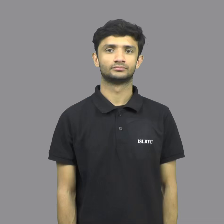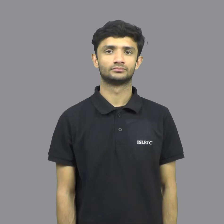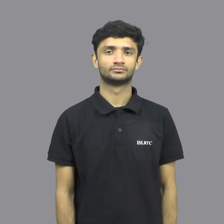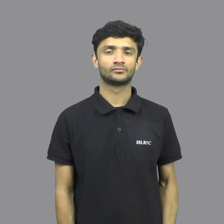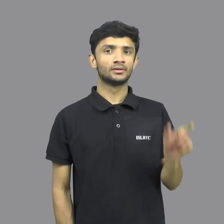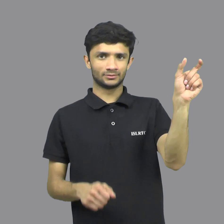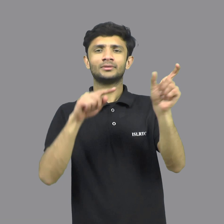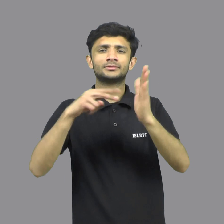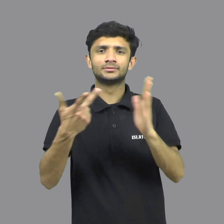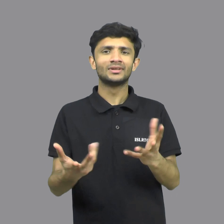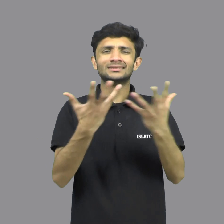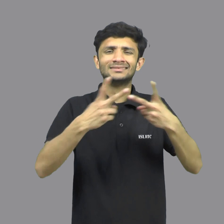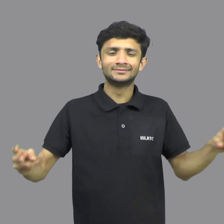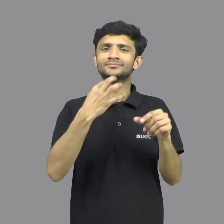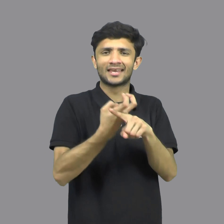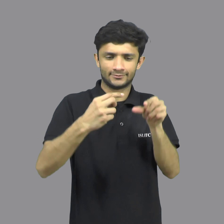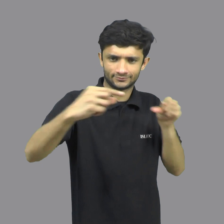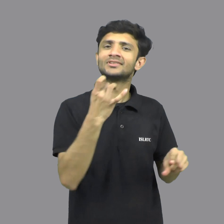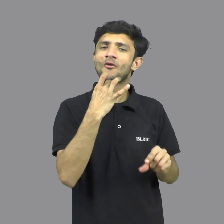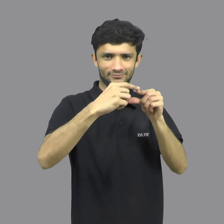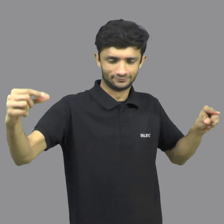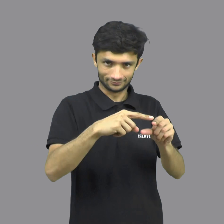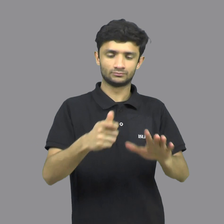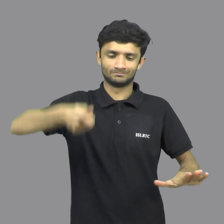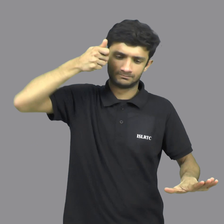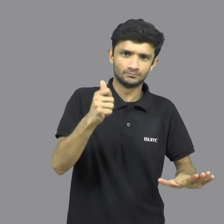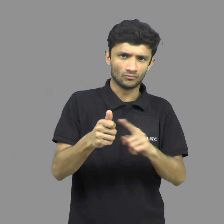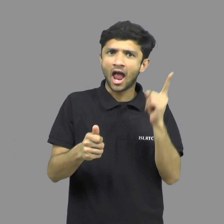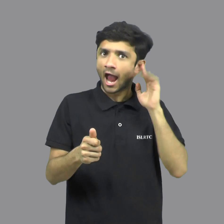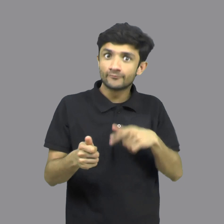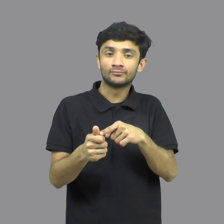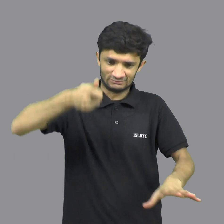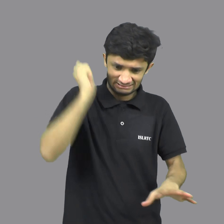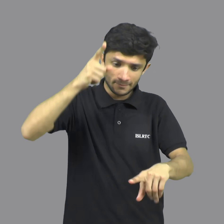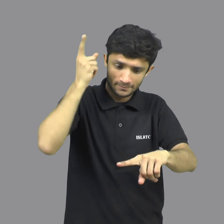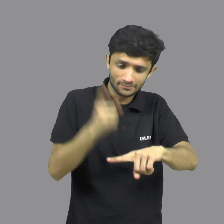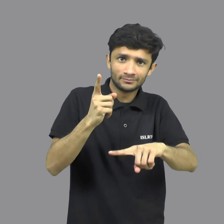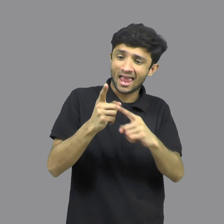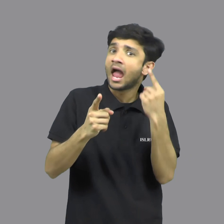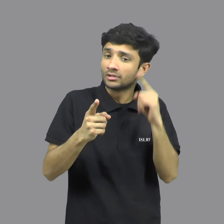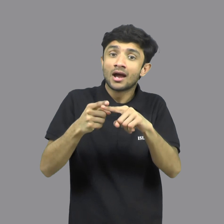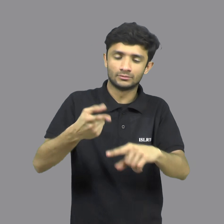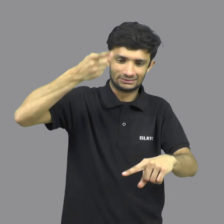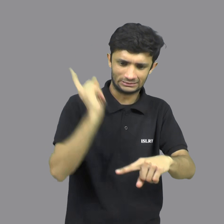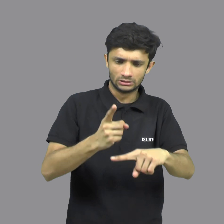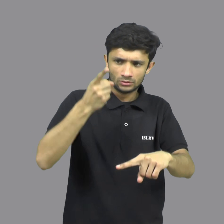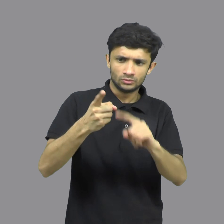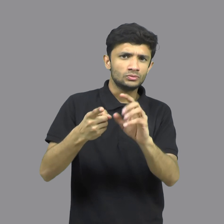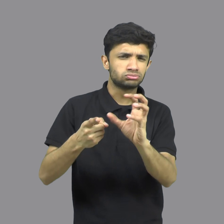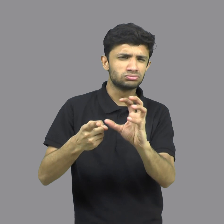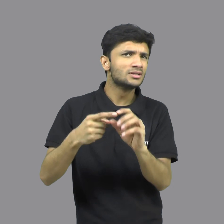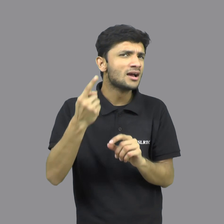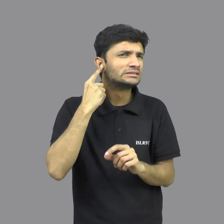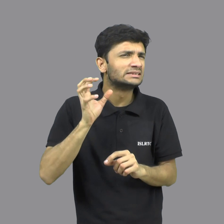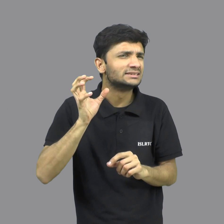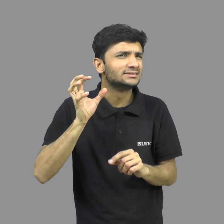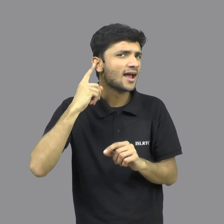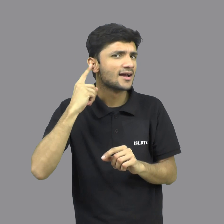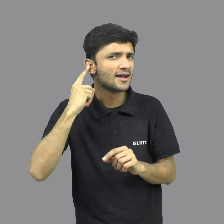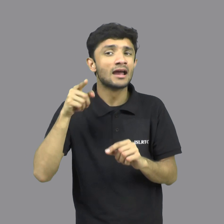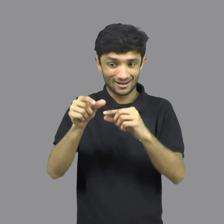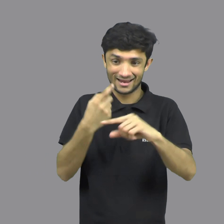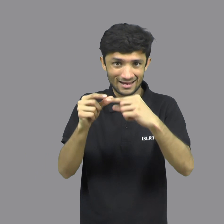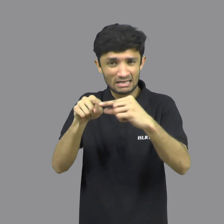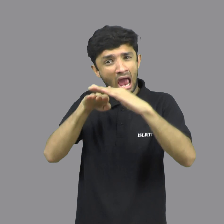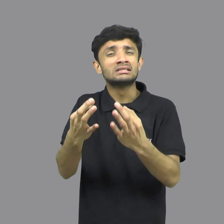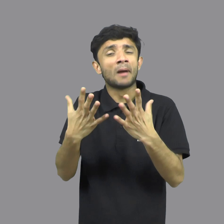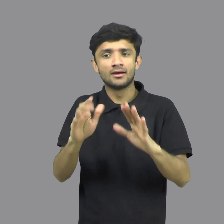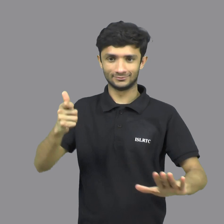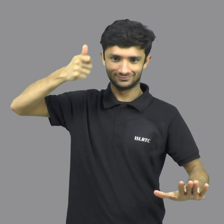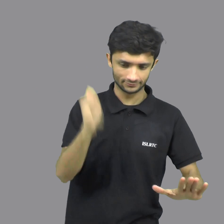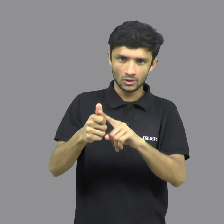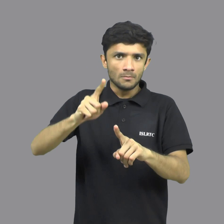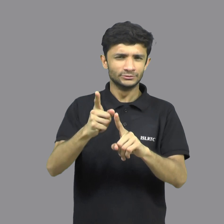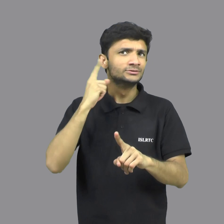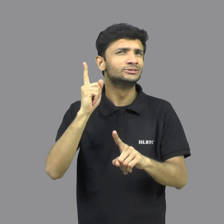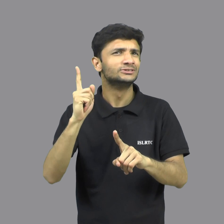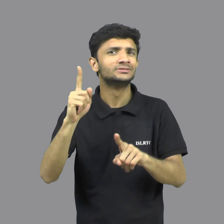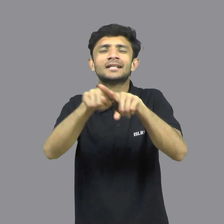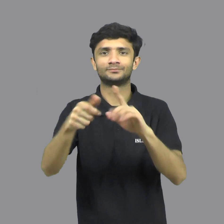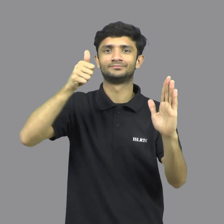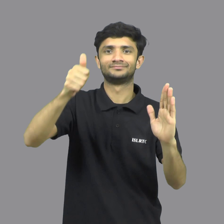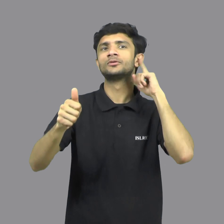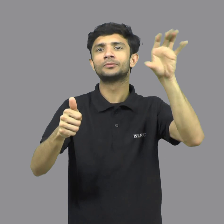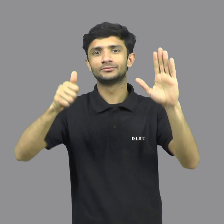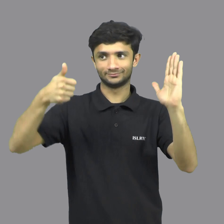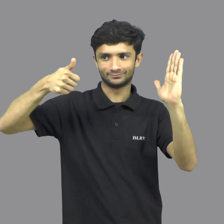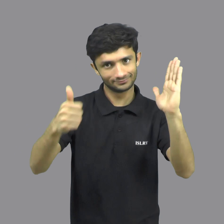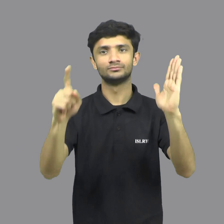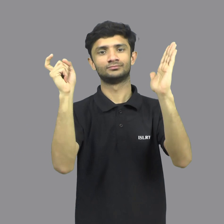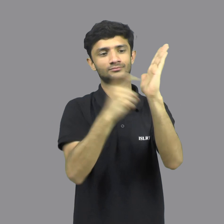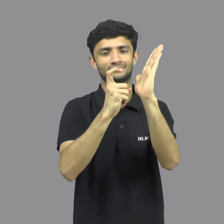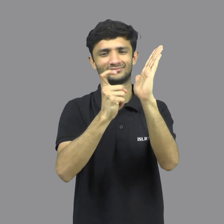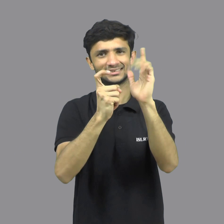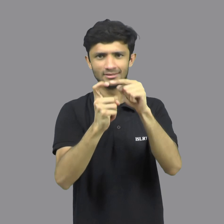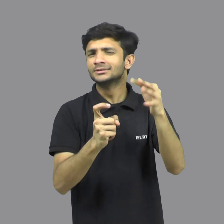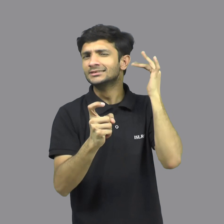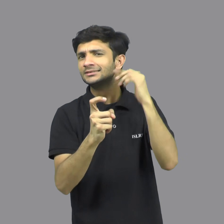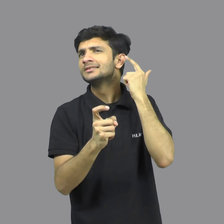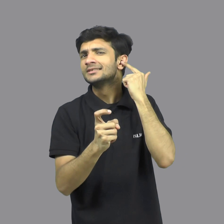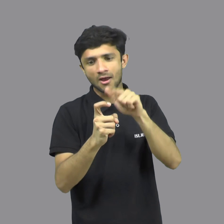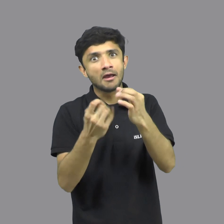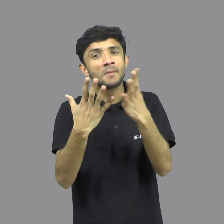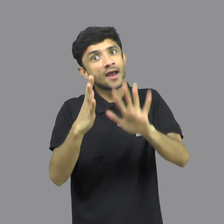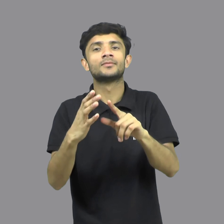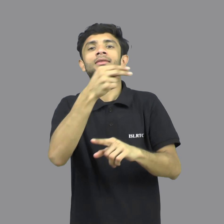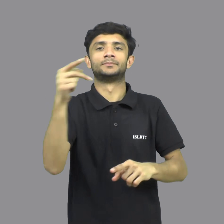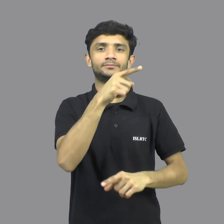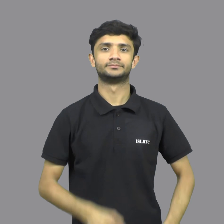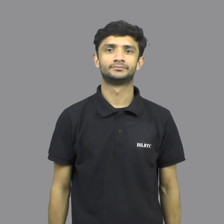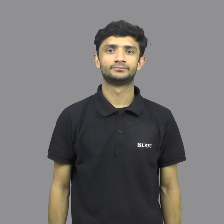Sonorous